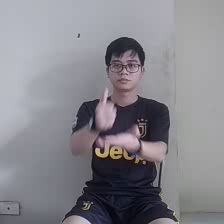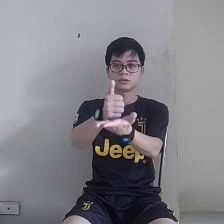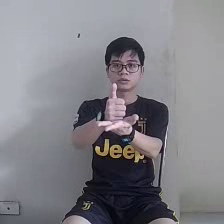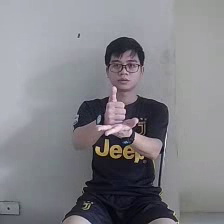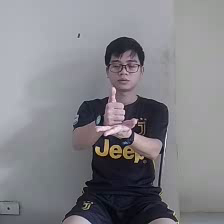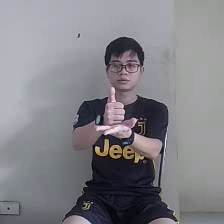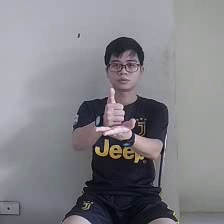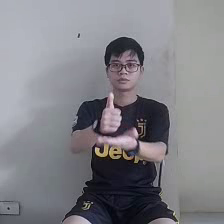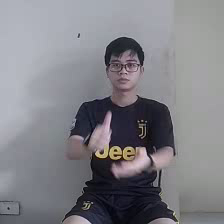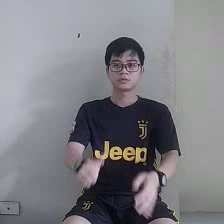Giúp